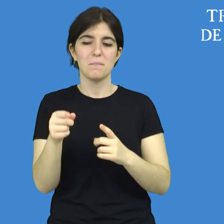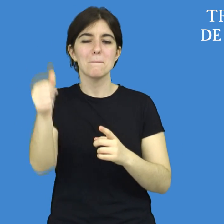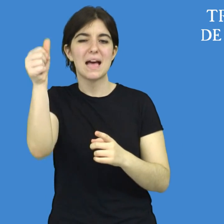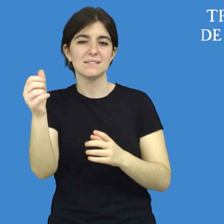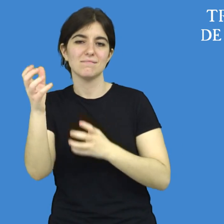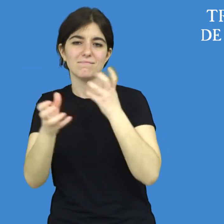más cantidad